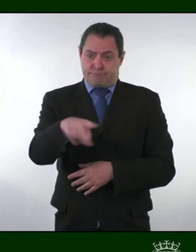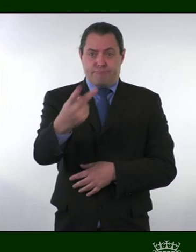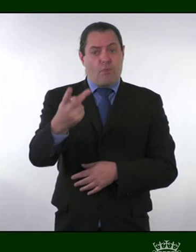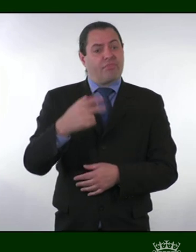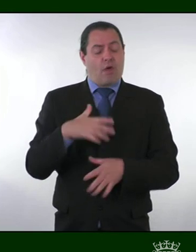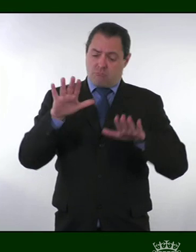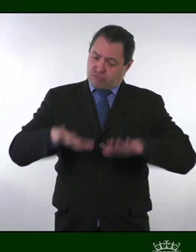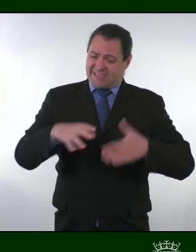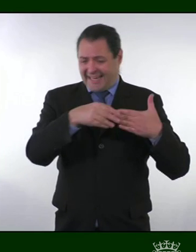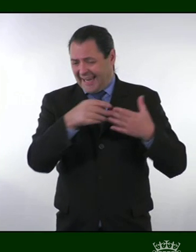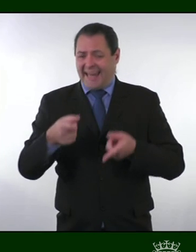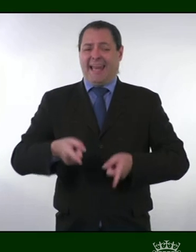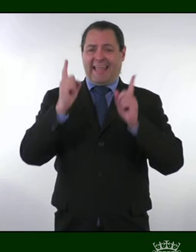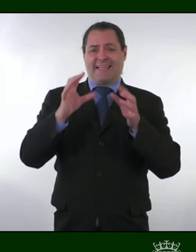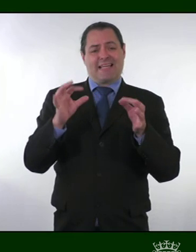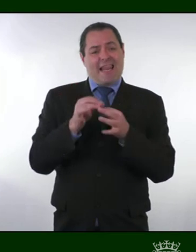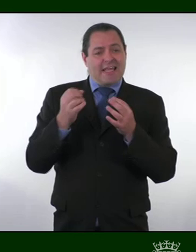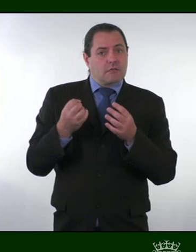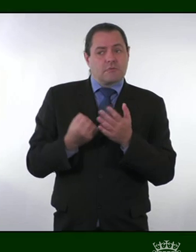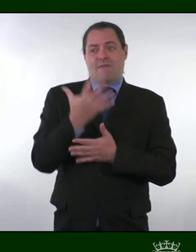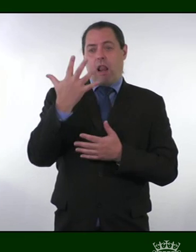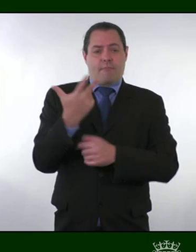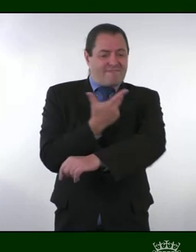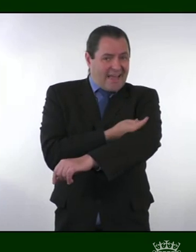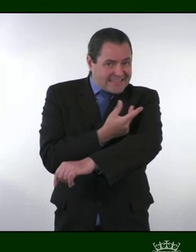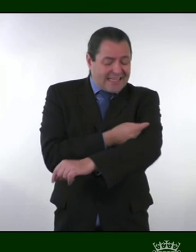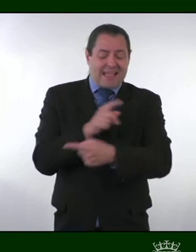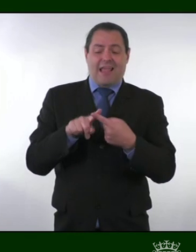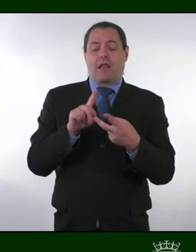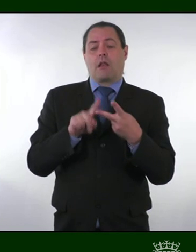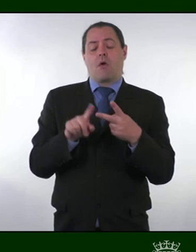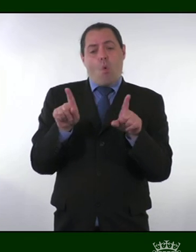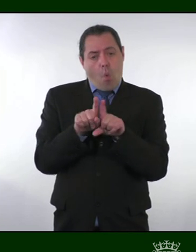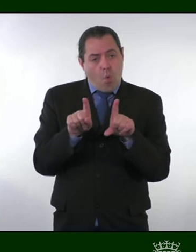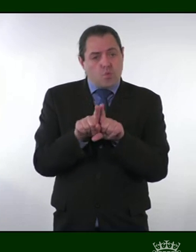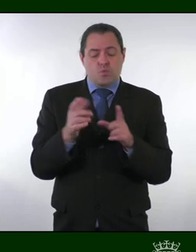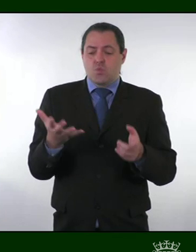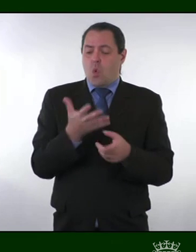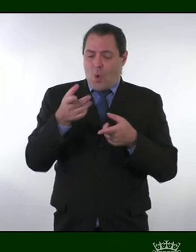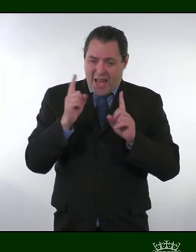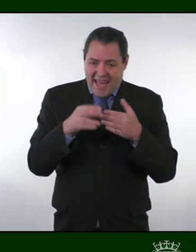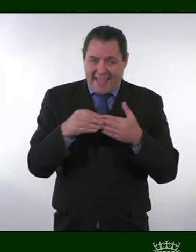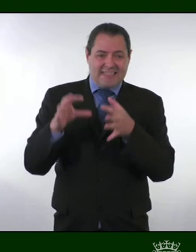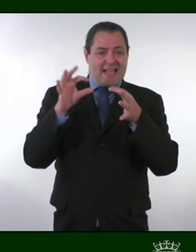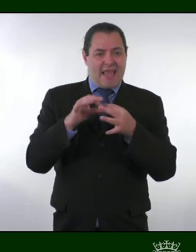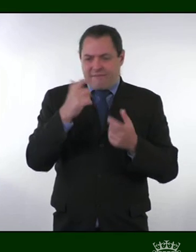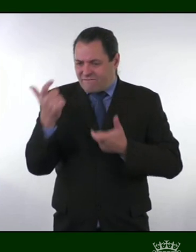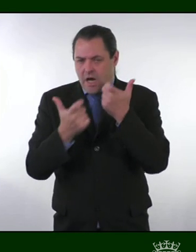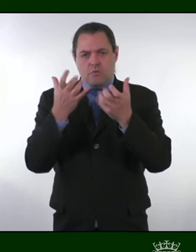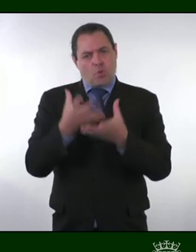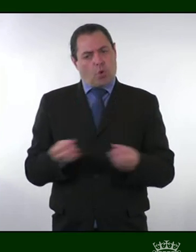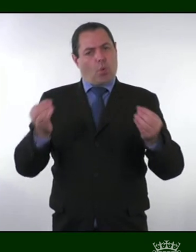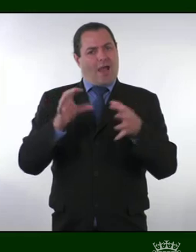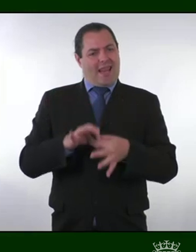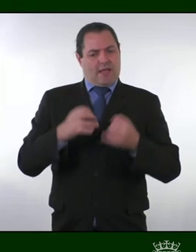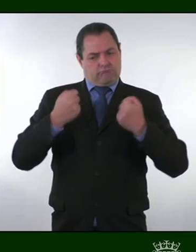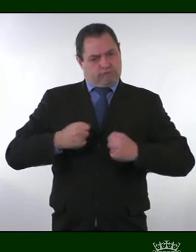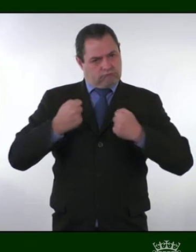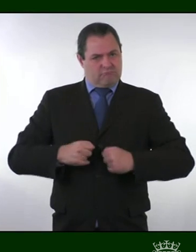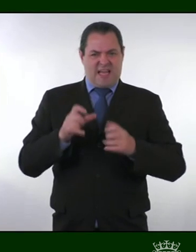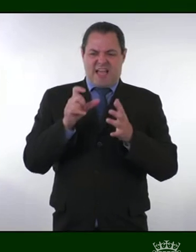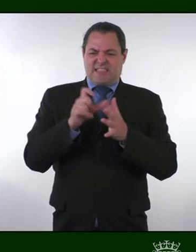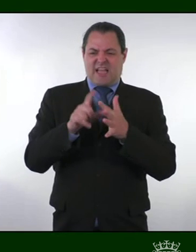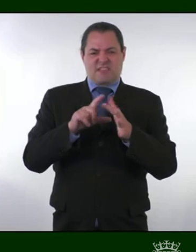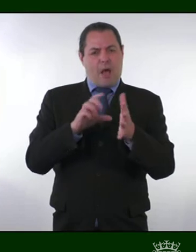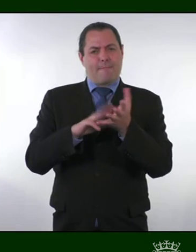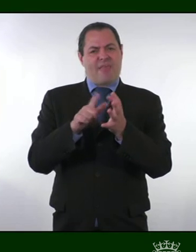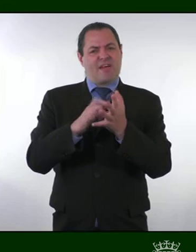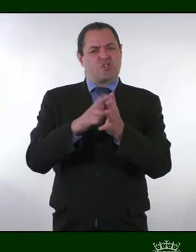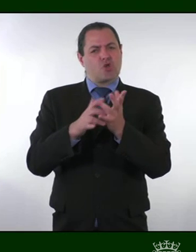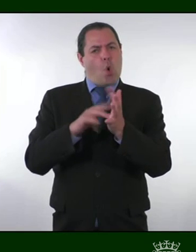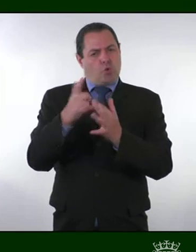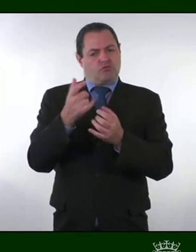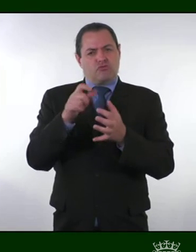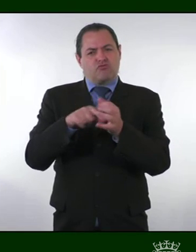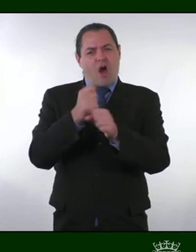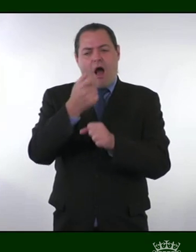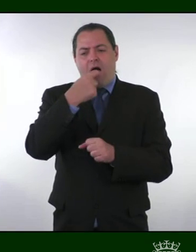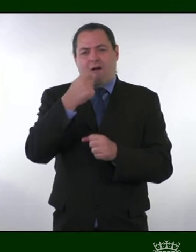Britain is in the lead in developing vaccines and in finding cures for this disease—dexamethasone—and treatments for this disease.